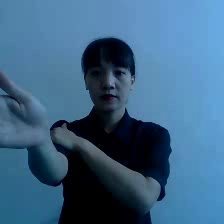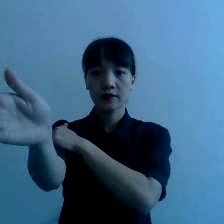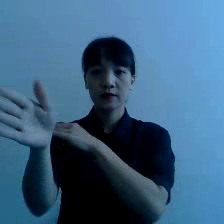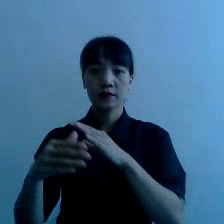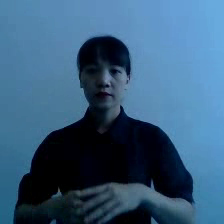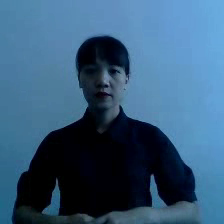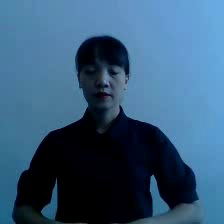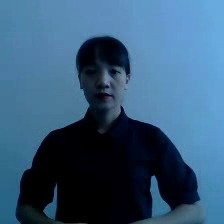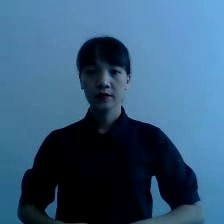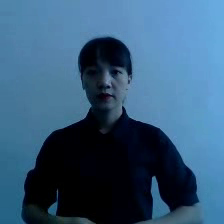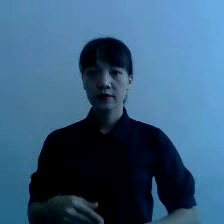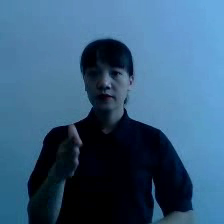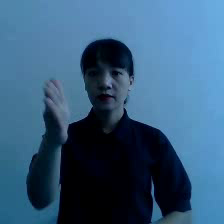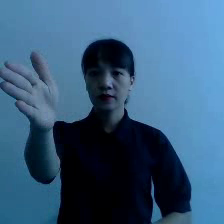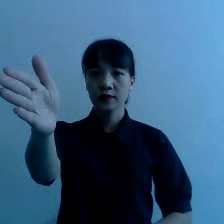Rẽ phải